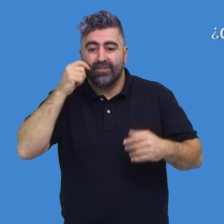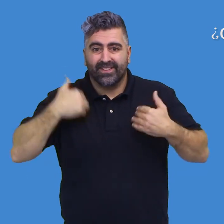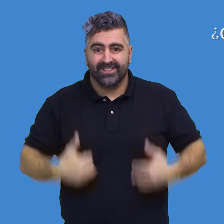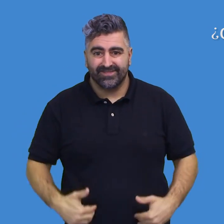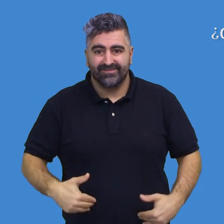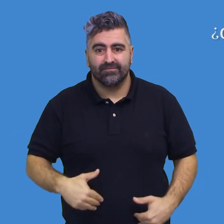cuerpo